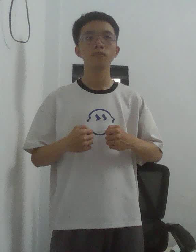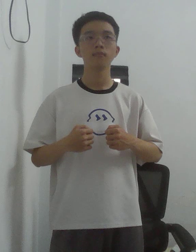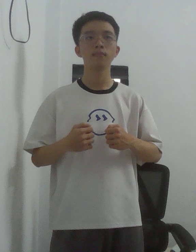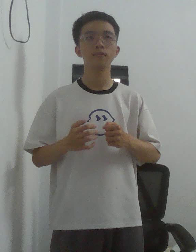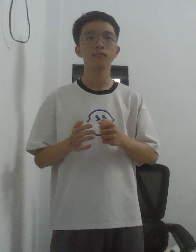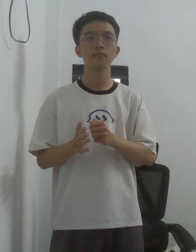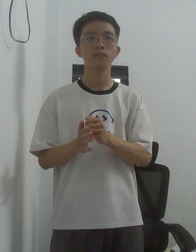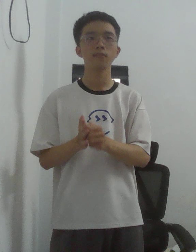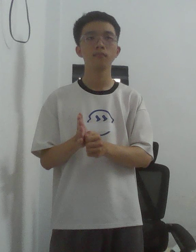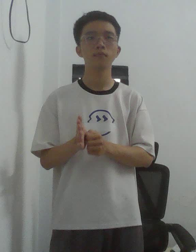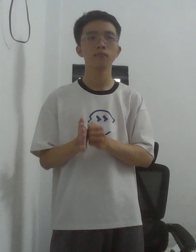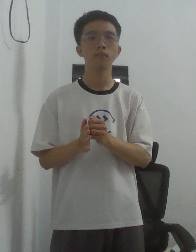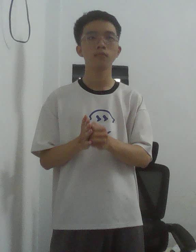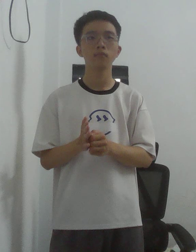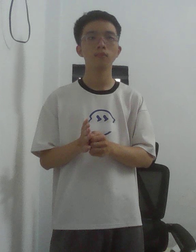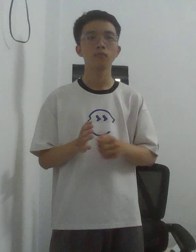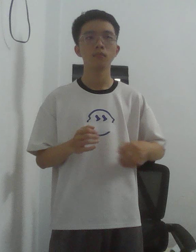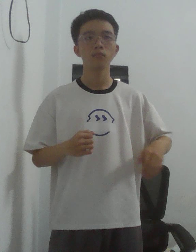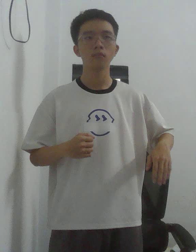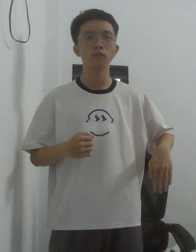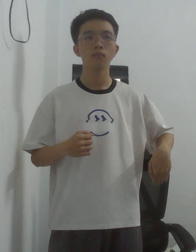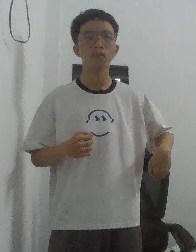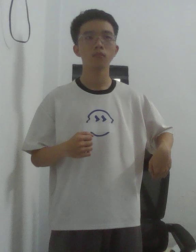thang sau